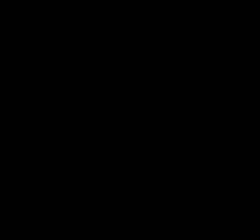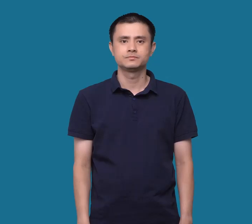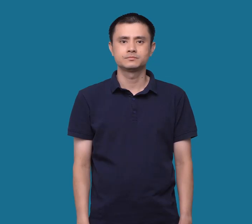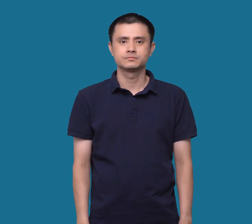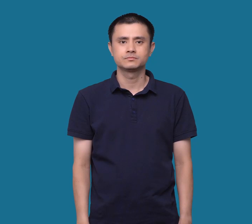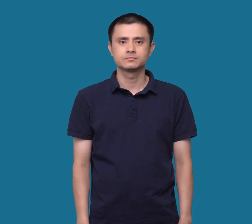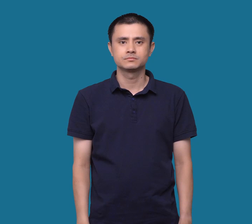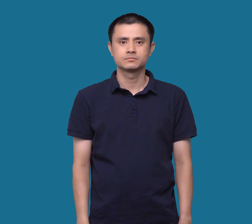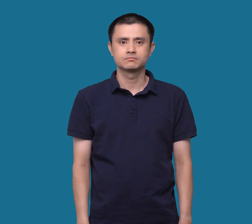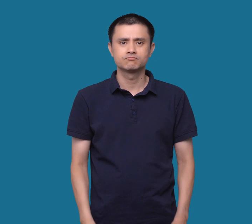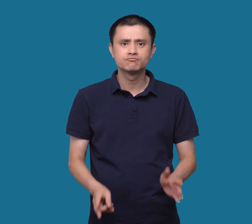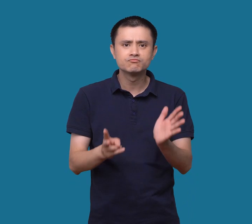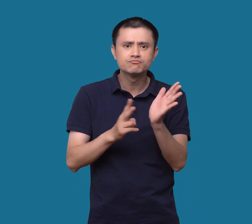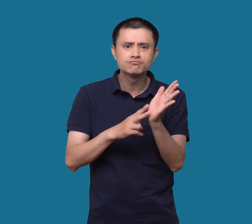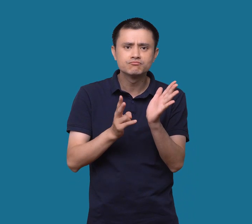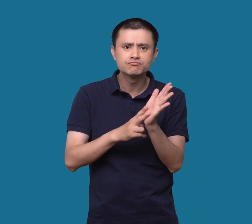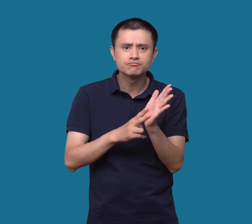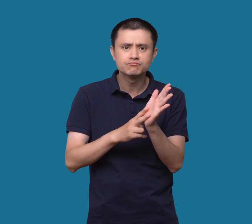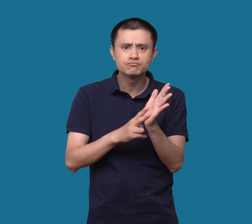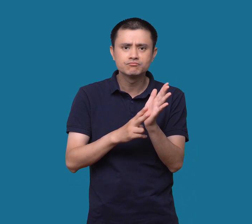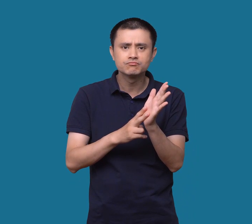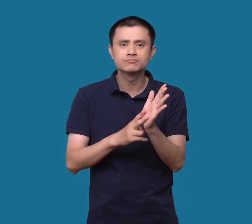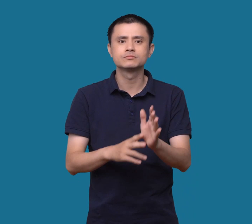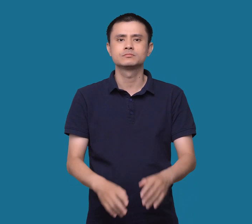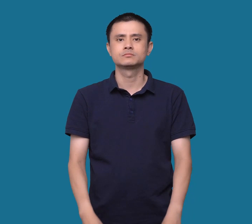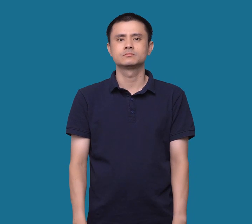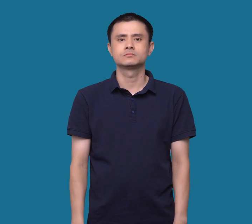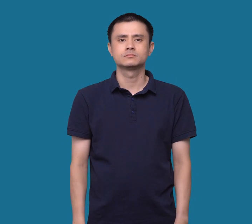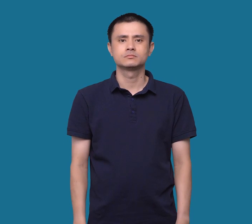ví dụ